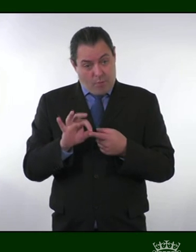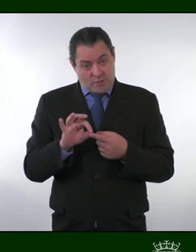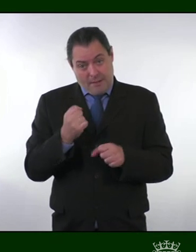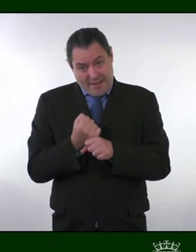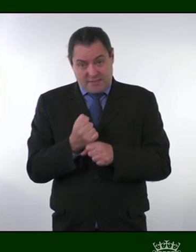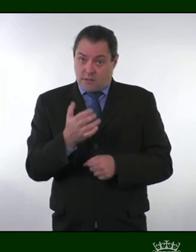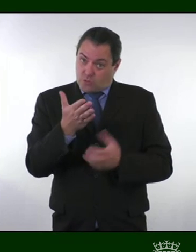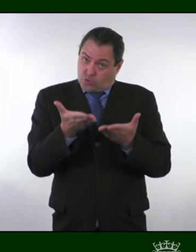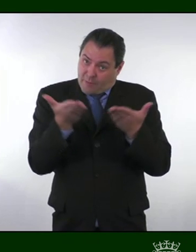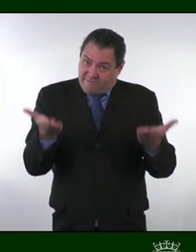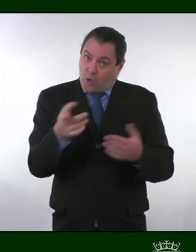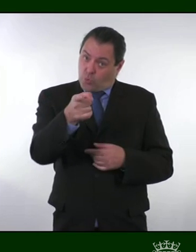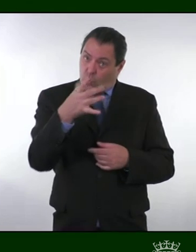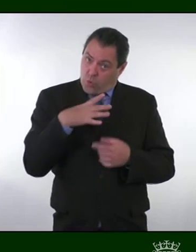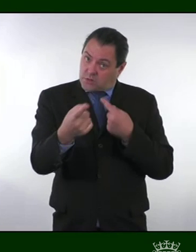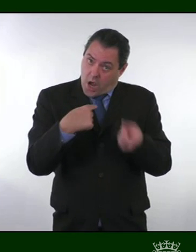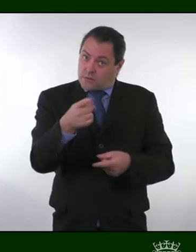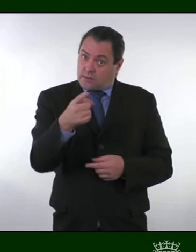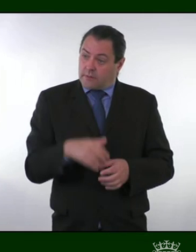I think that, in fairness, I am sure you would like to withdraw it.